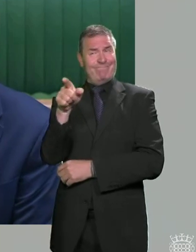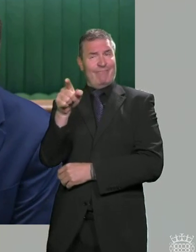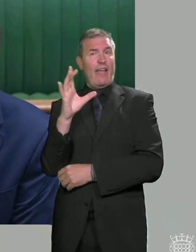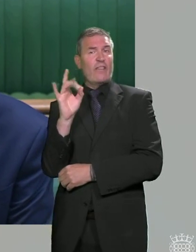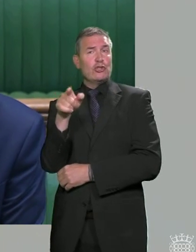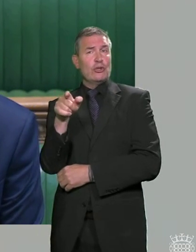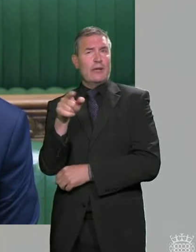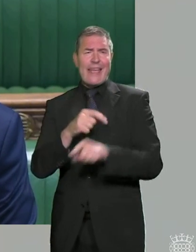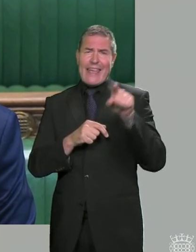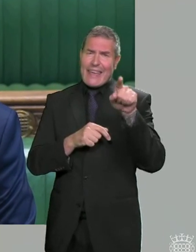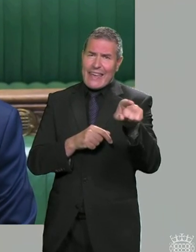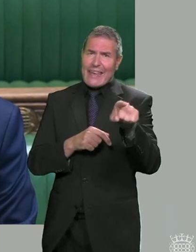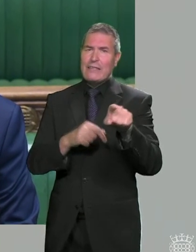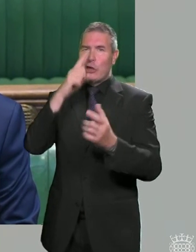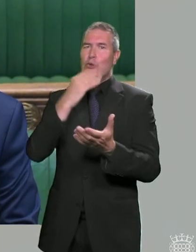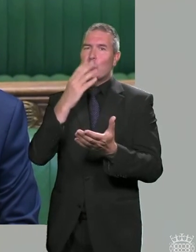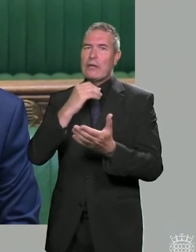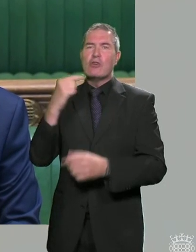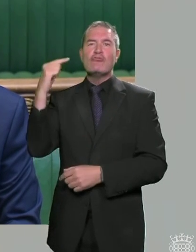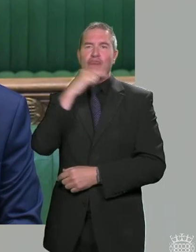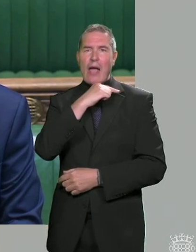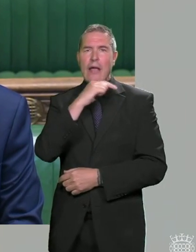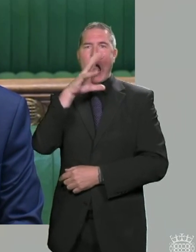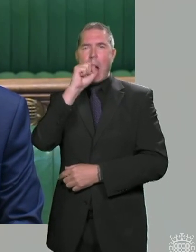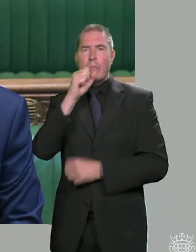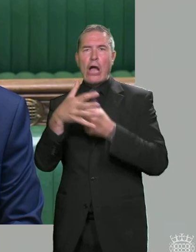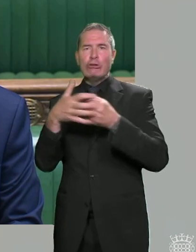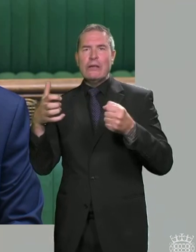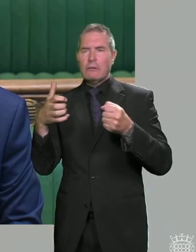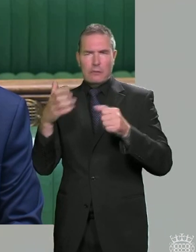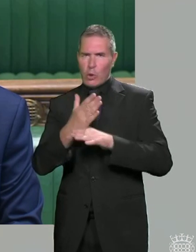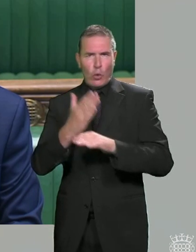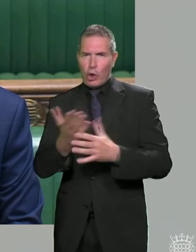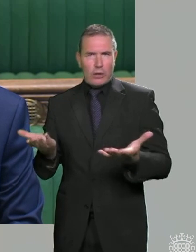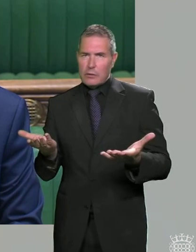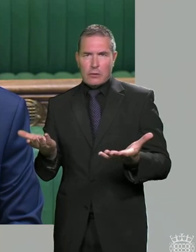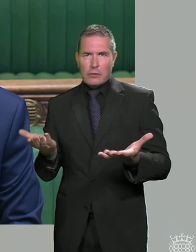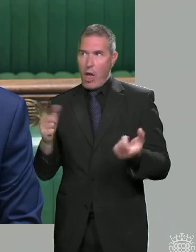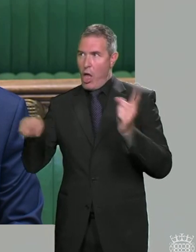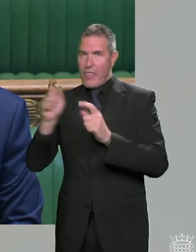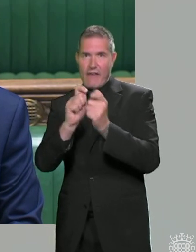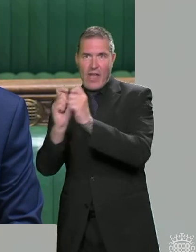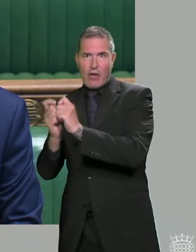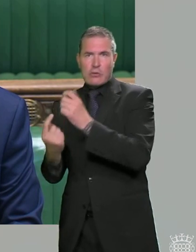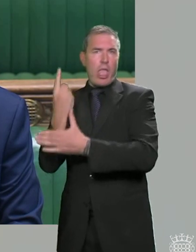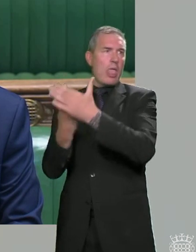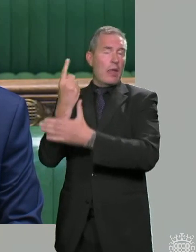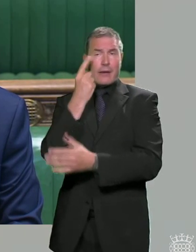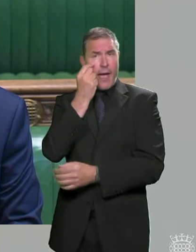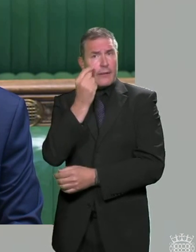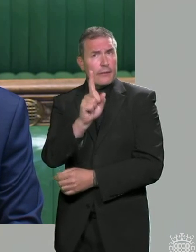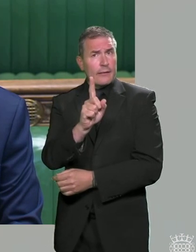He is persisting with a traffic light system that does not work and will not stop other variants coming in.